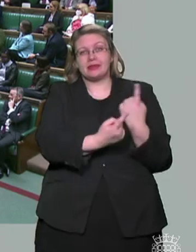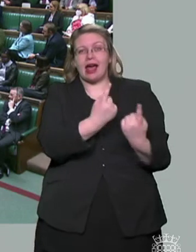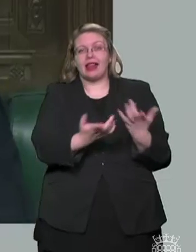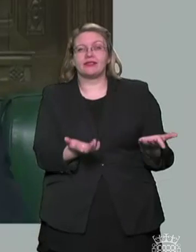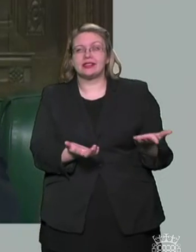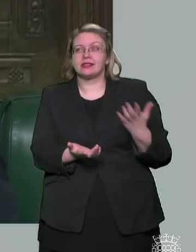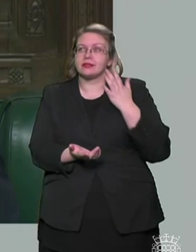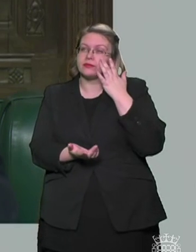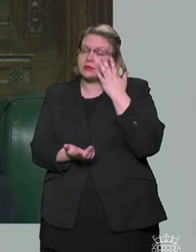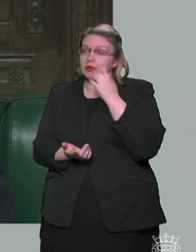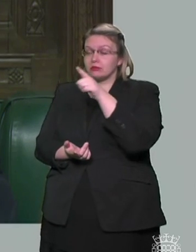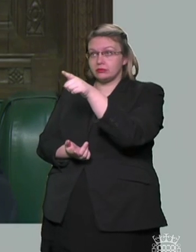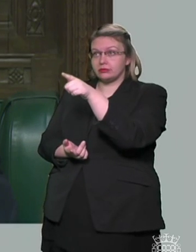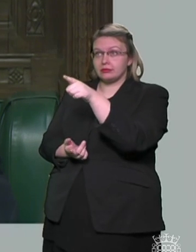The public believe—